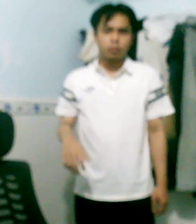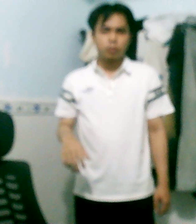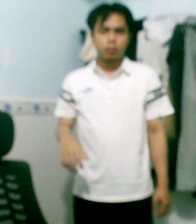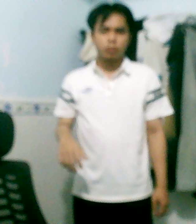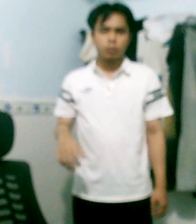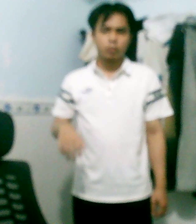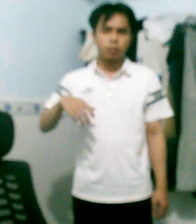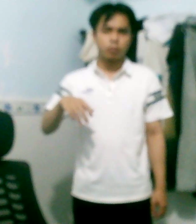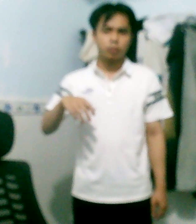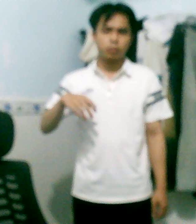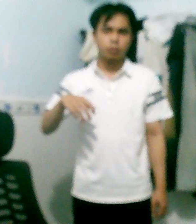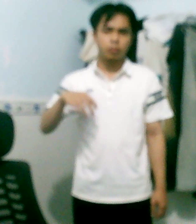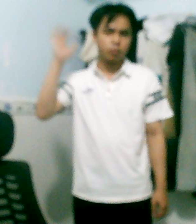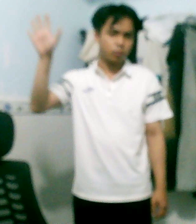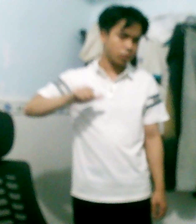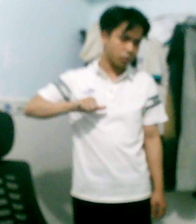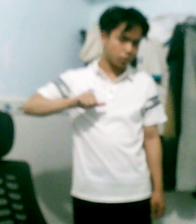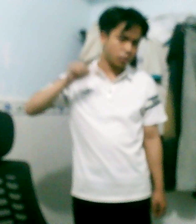thay co